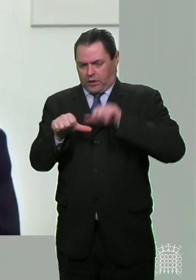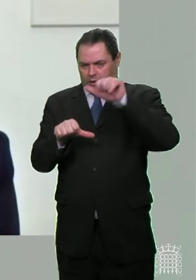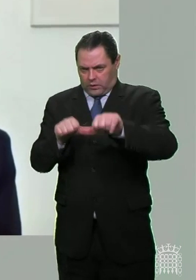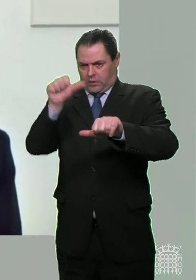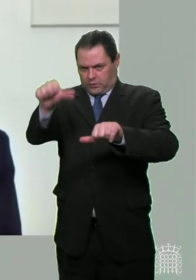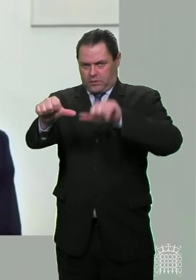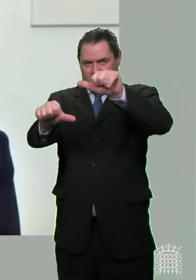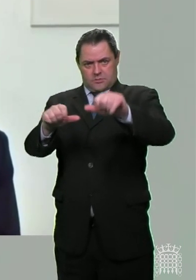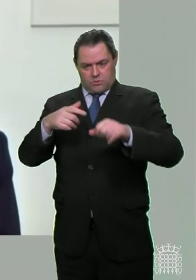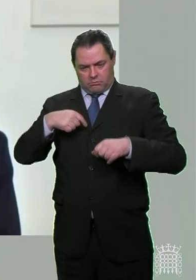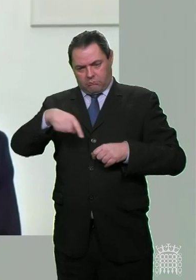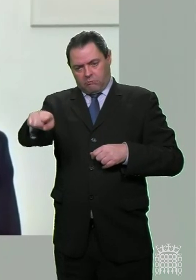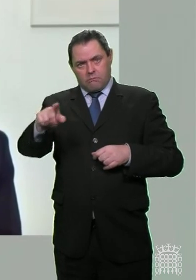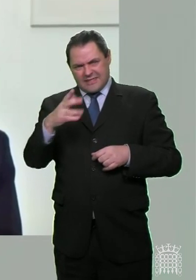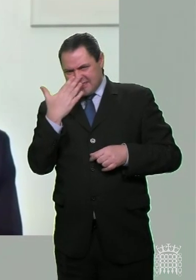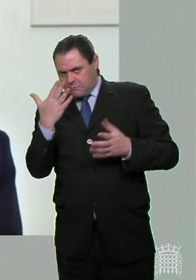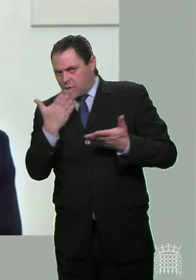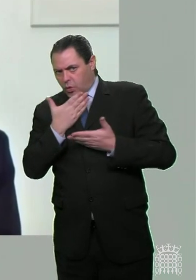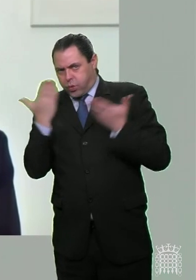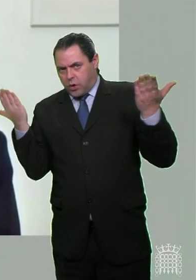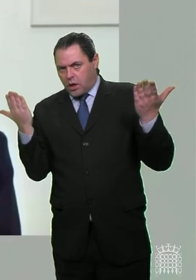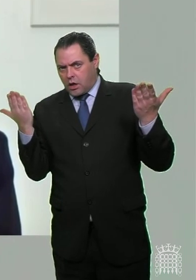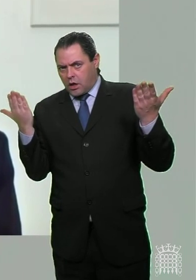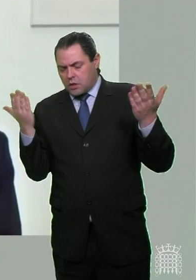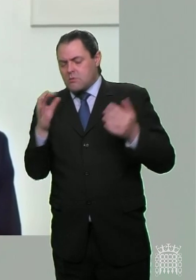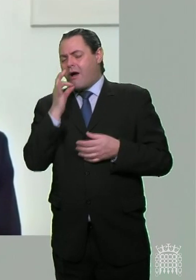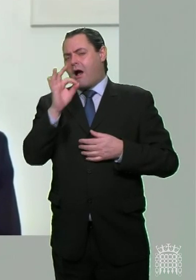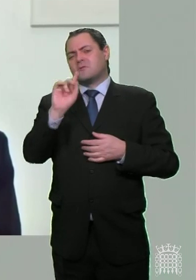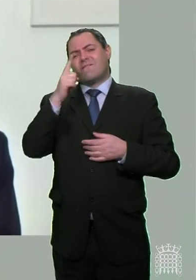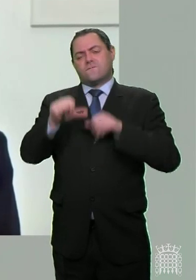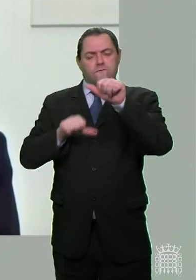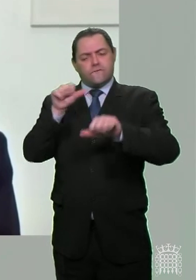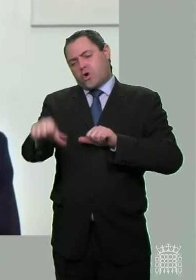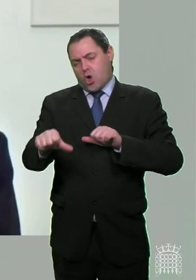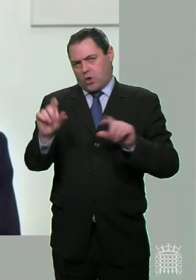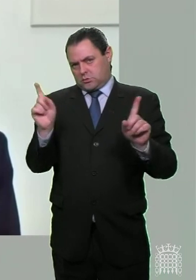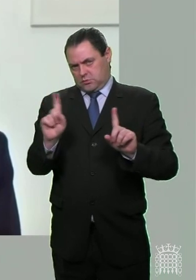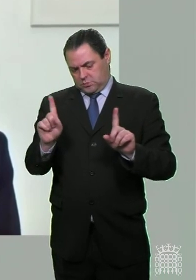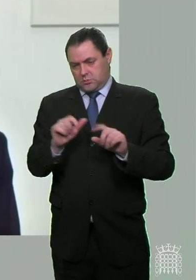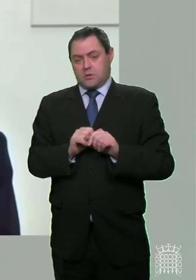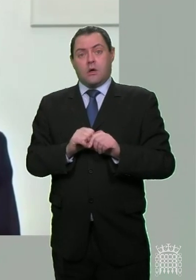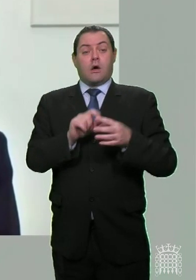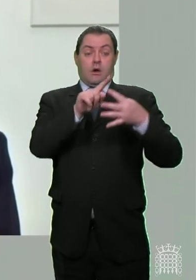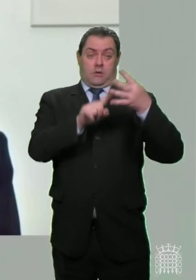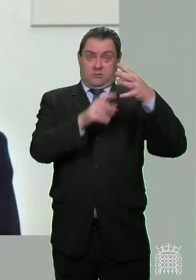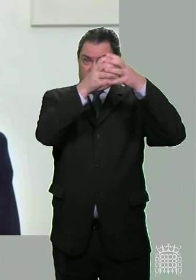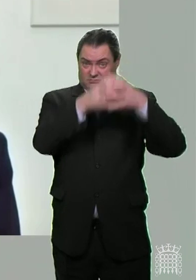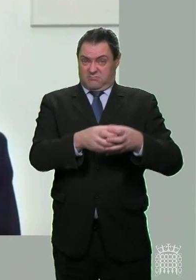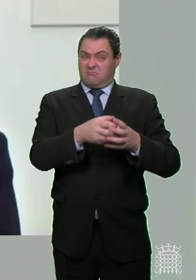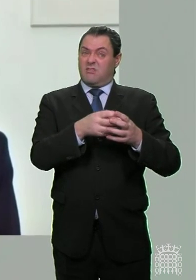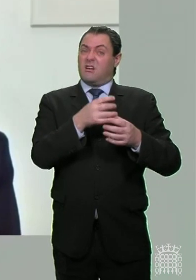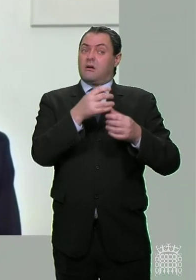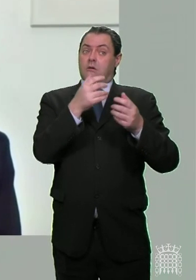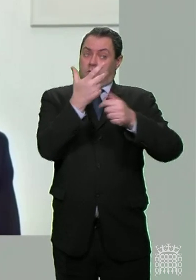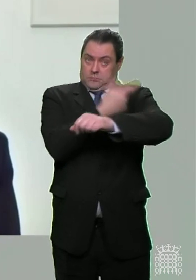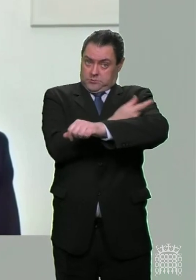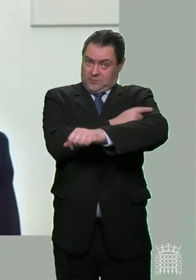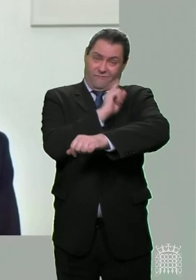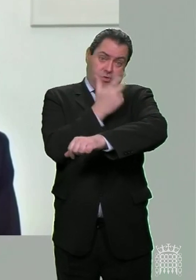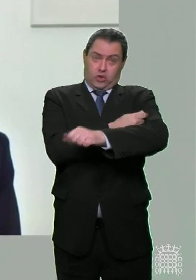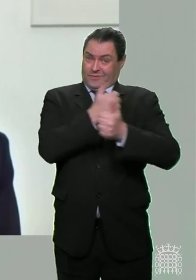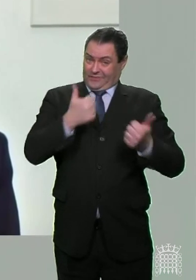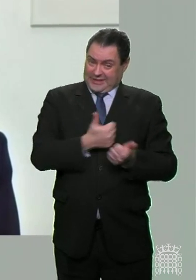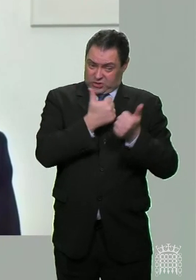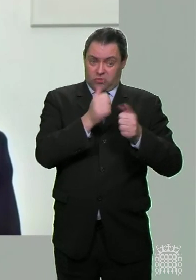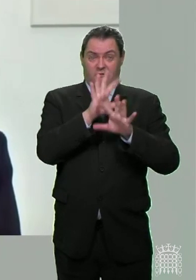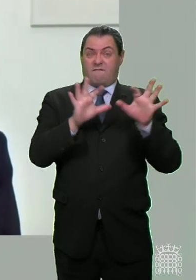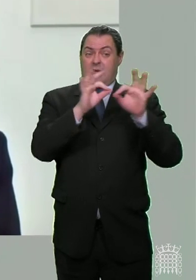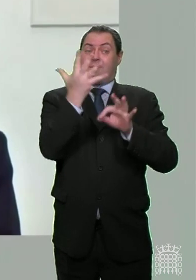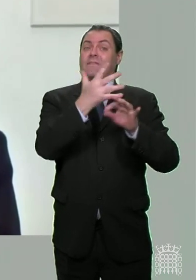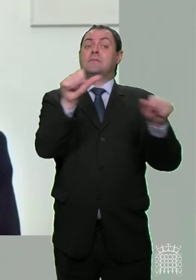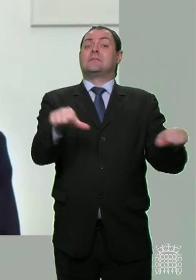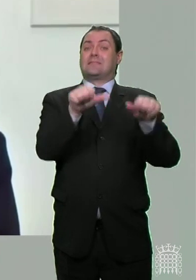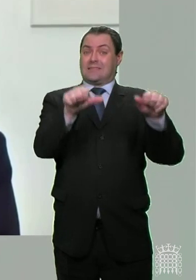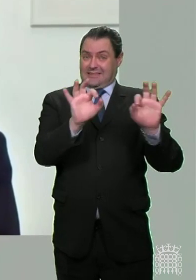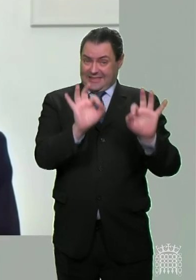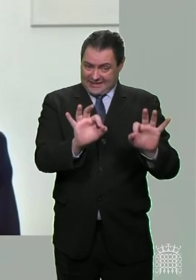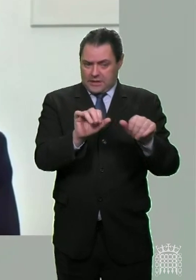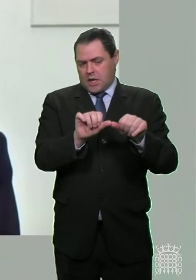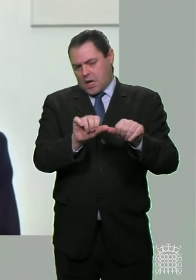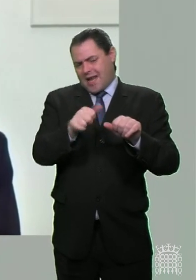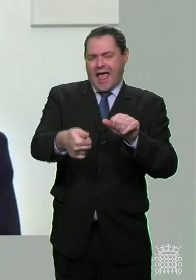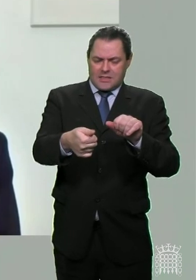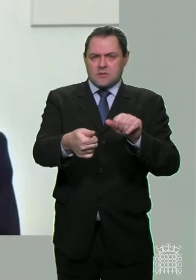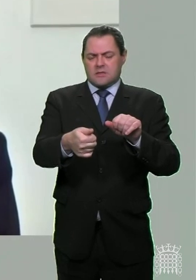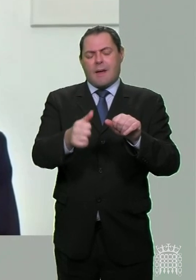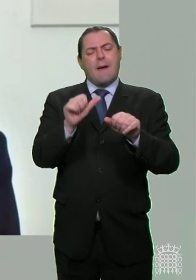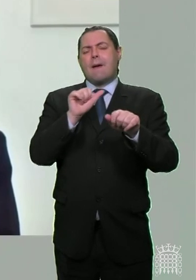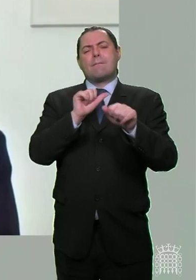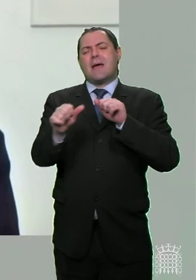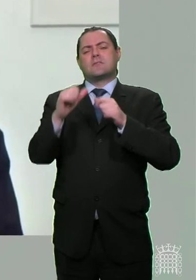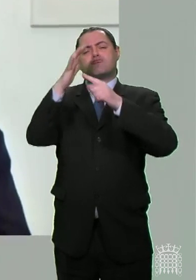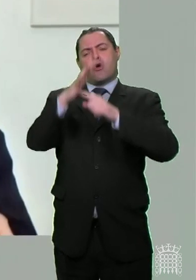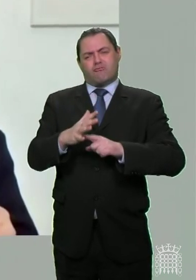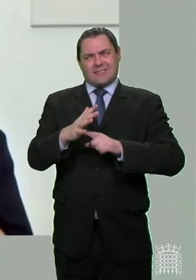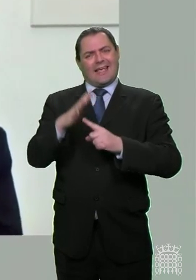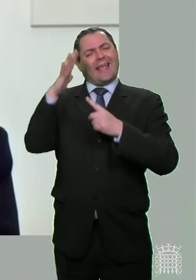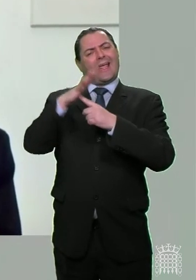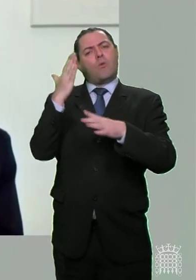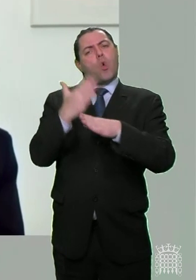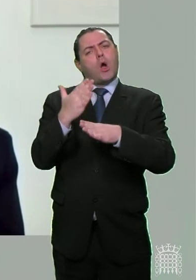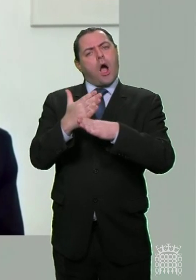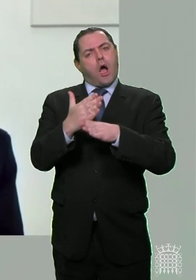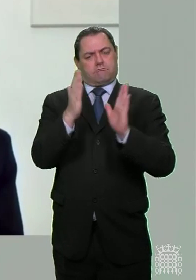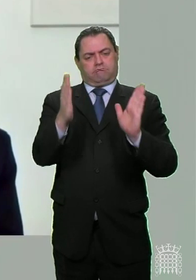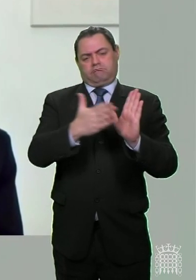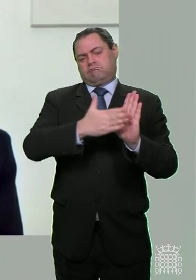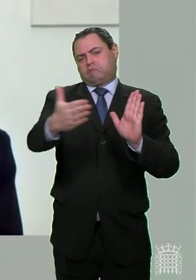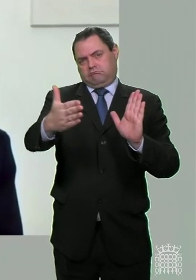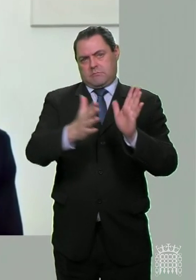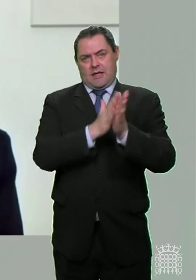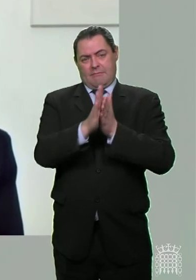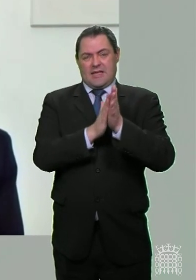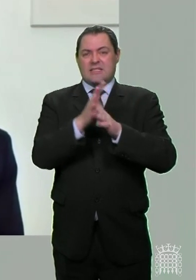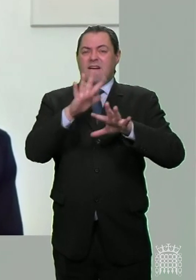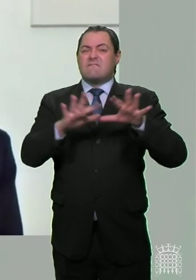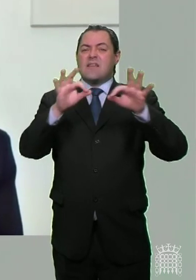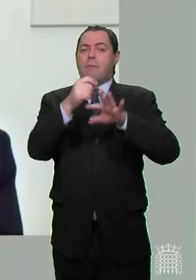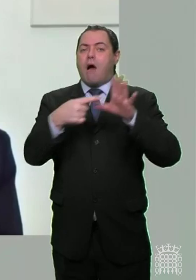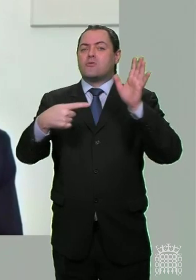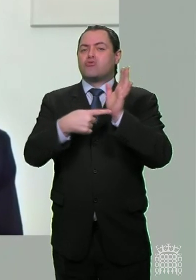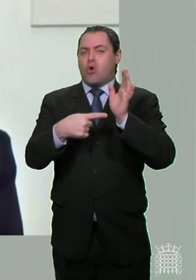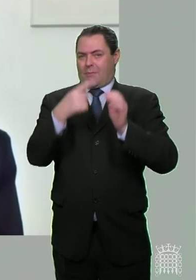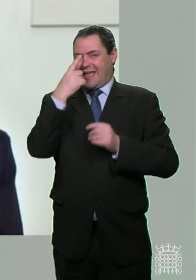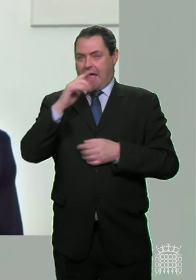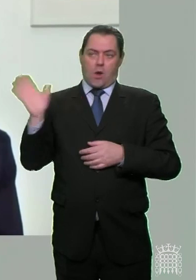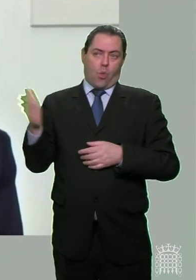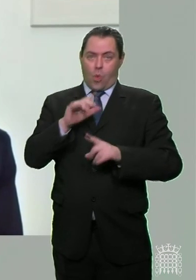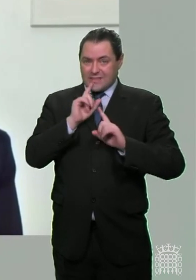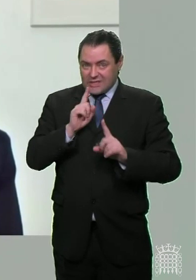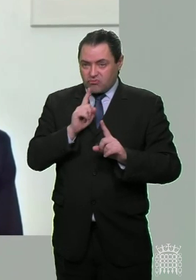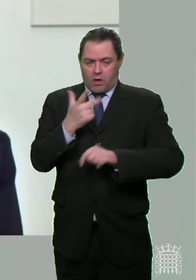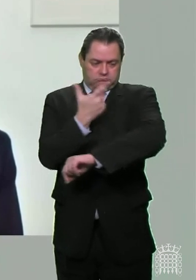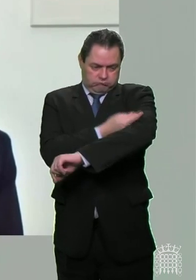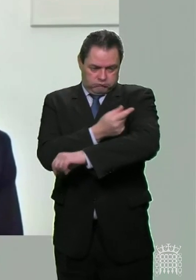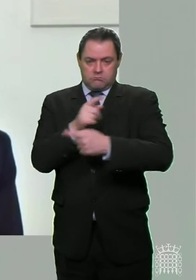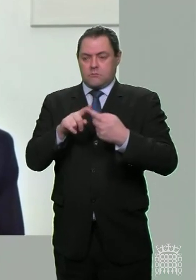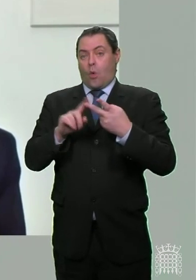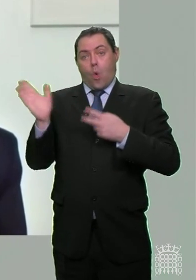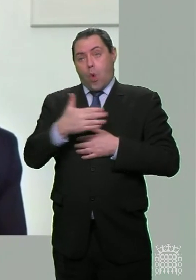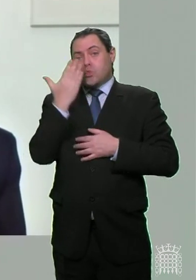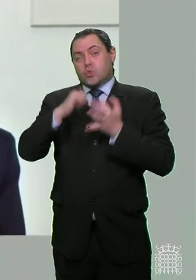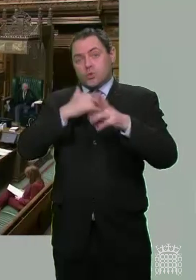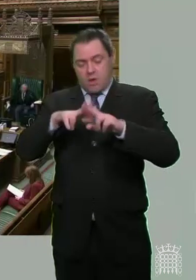So as a first step—as a first step—does he agree with me that, once the first four categories of the most vulnerable have been vaccinated by mid-February, he should bring forward the vaccination of key workers and use the window of the February half-term to vaccinate all teachers and all school staff?